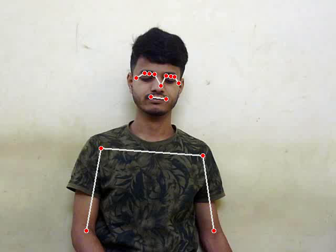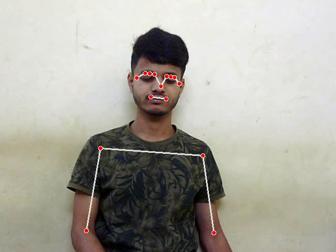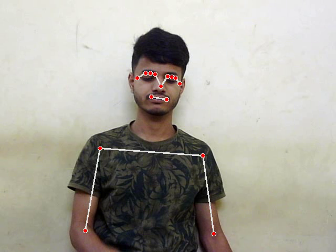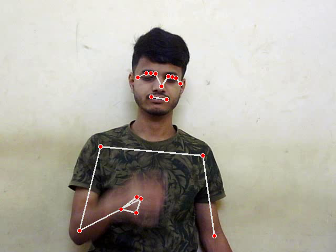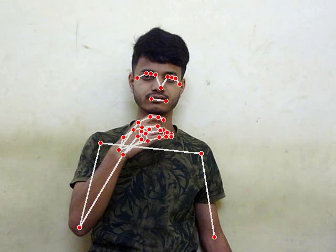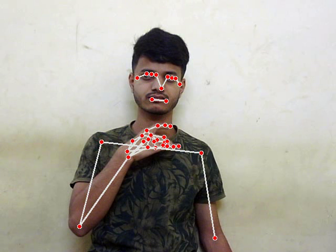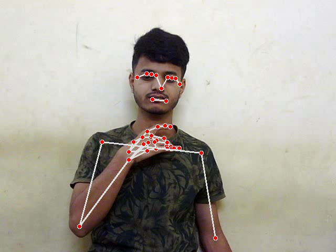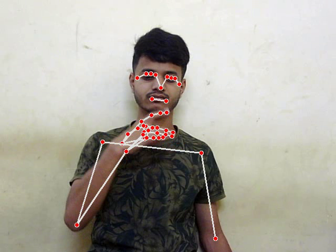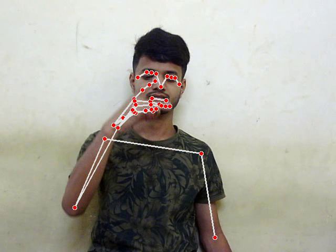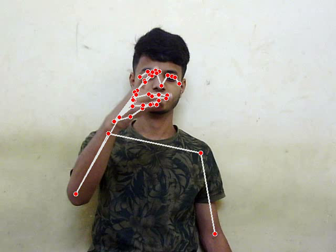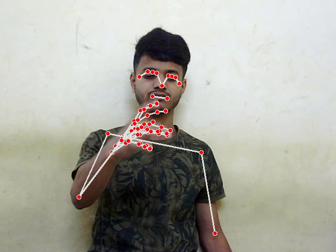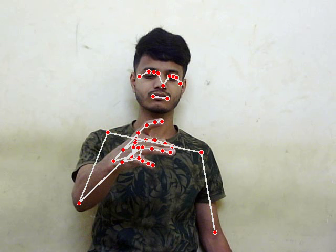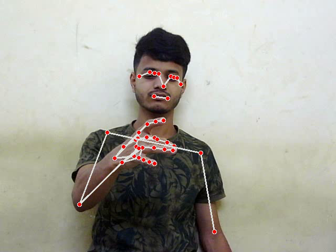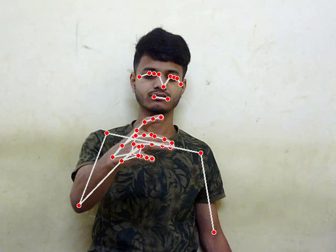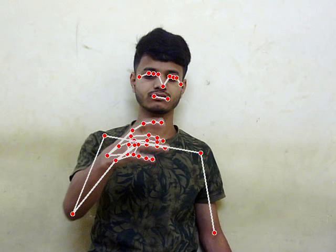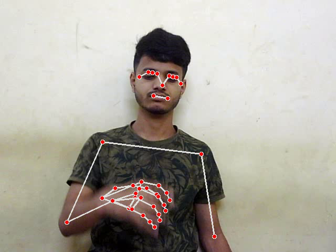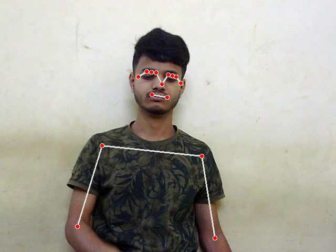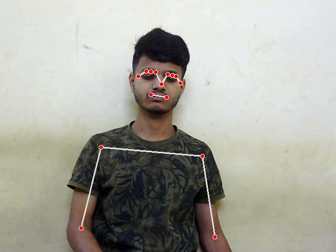like